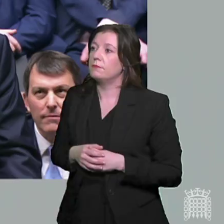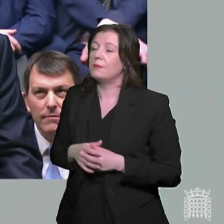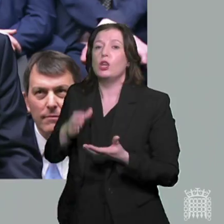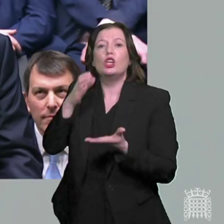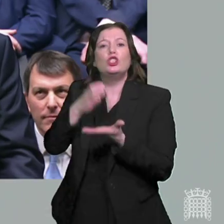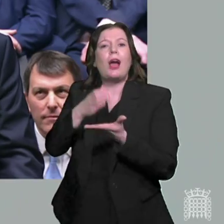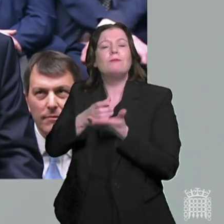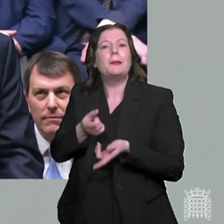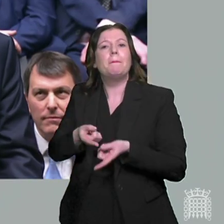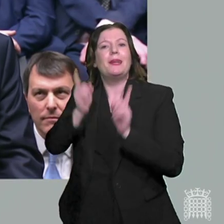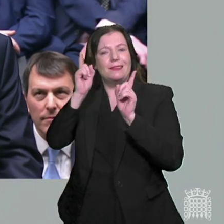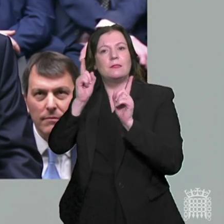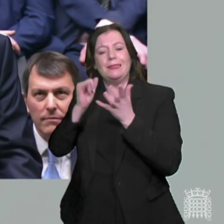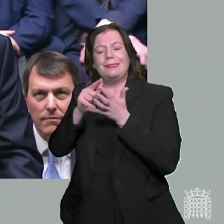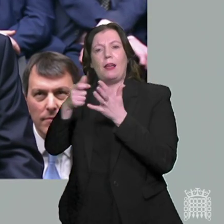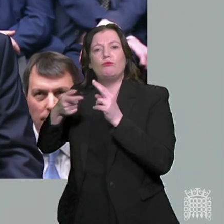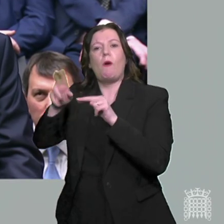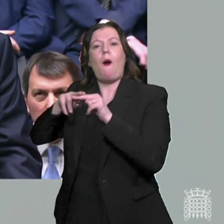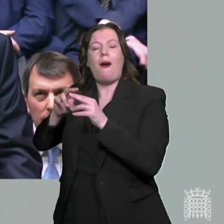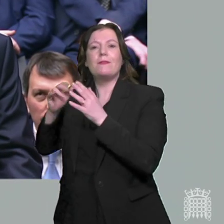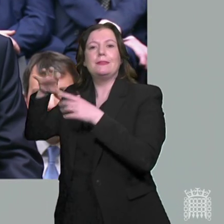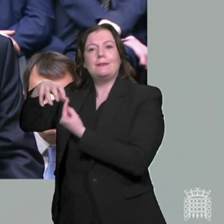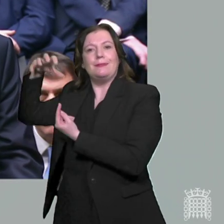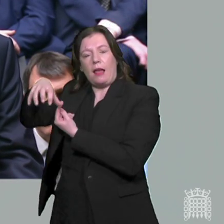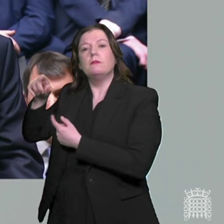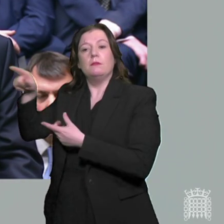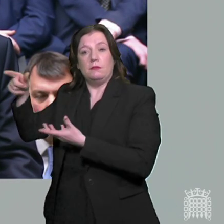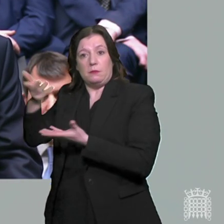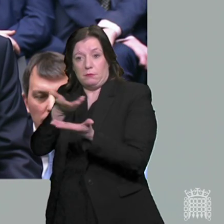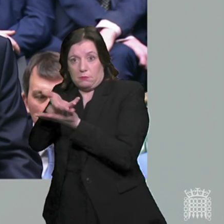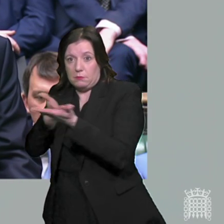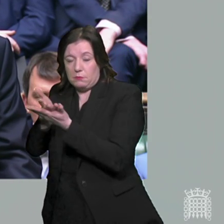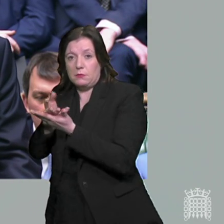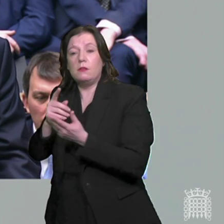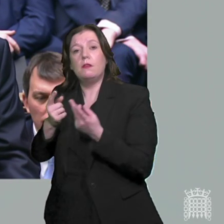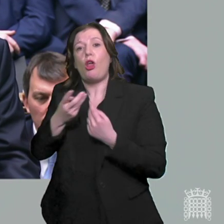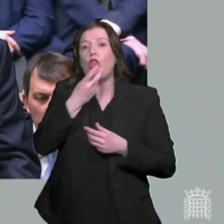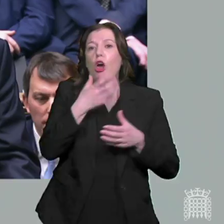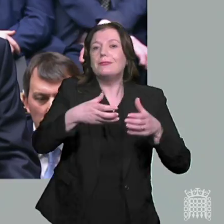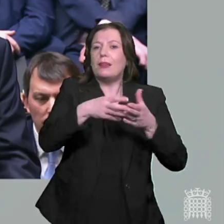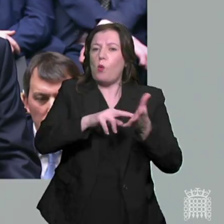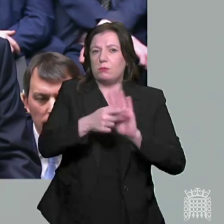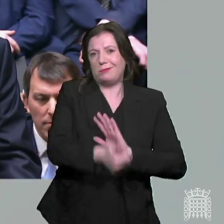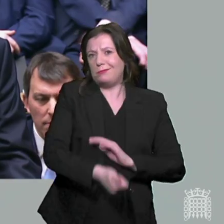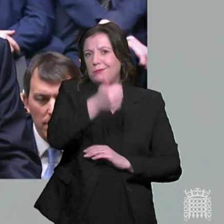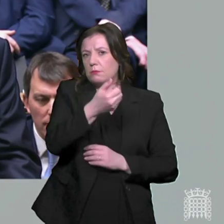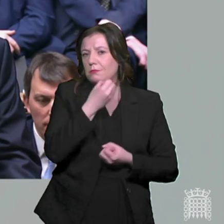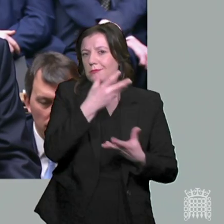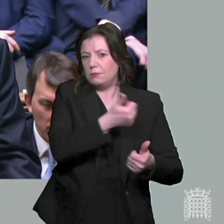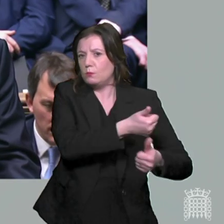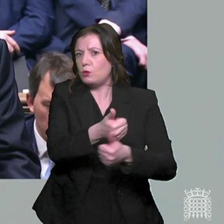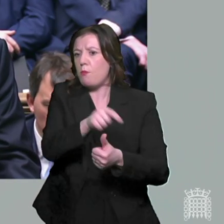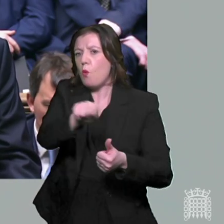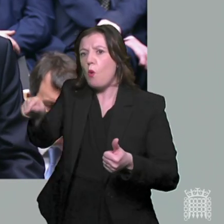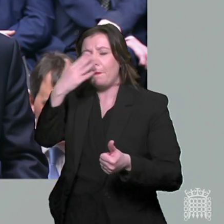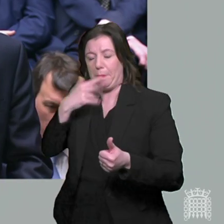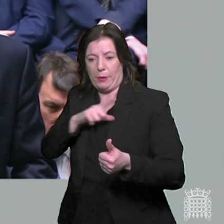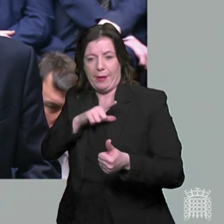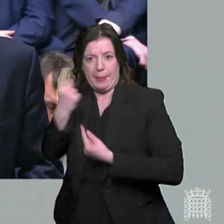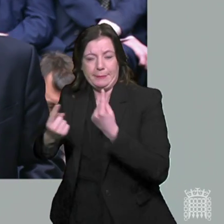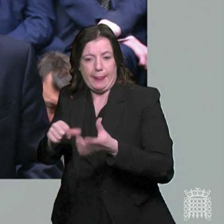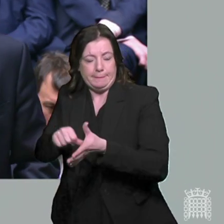I have also heard from the charities Minister, my right honourable Friend the Member for Pudsey , and his Secretary of State, my right honourable and learned Friend the Member for South East Cambridgeshire , about the brilliant work that third sector organisations are doing to help people struggling in tough times.